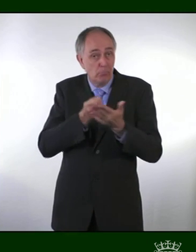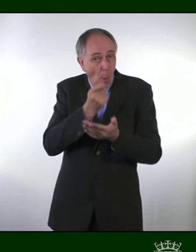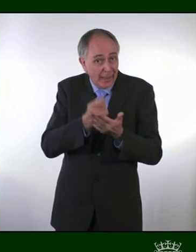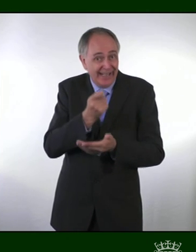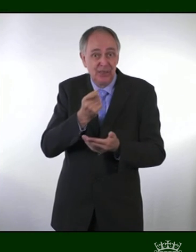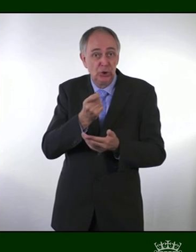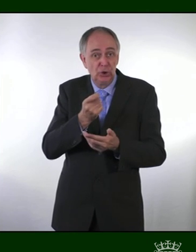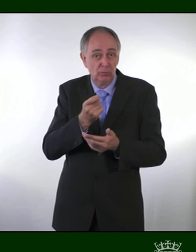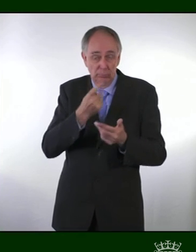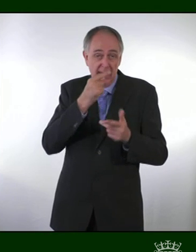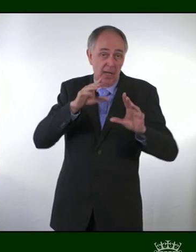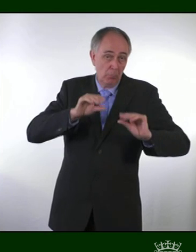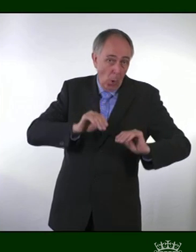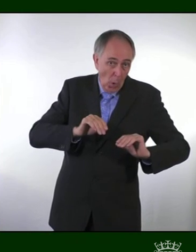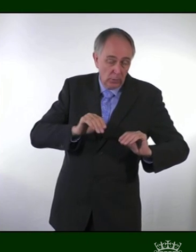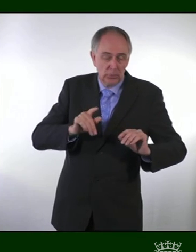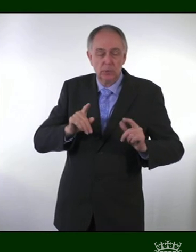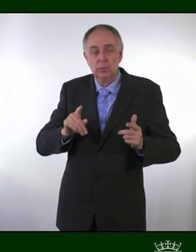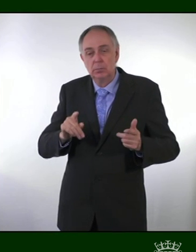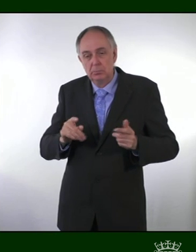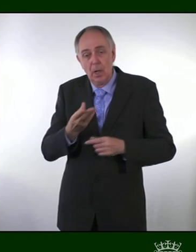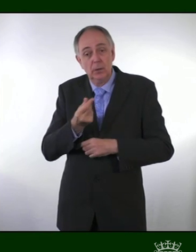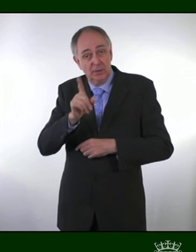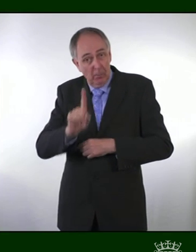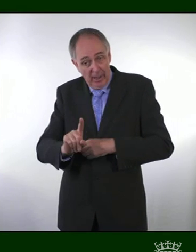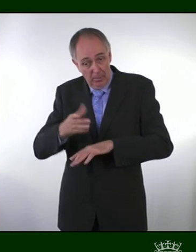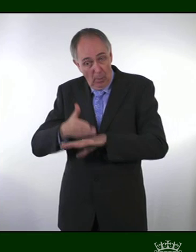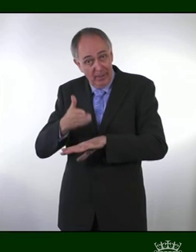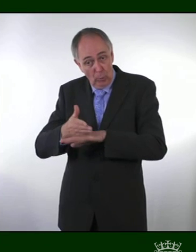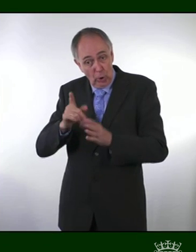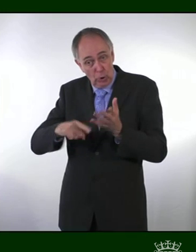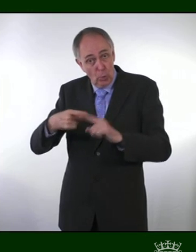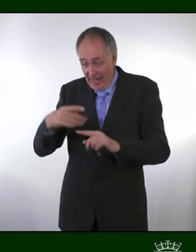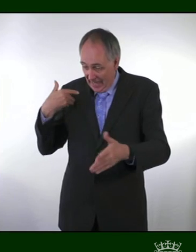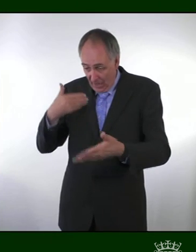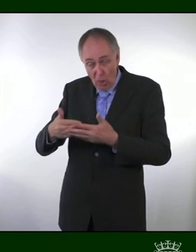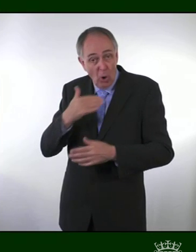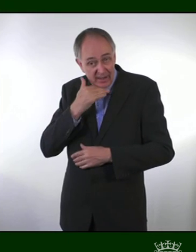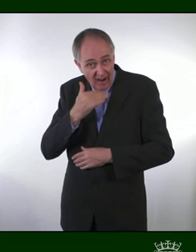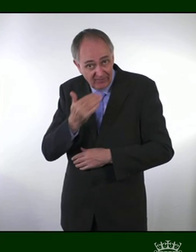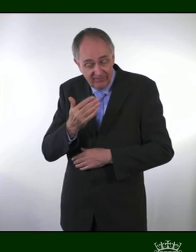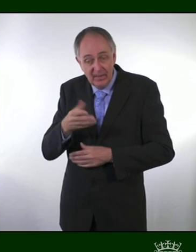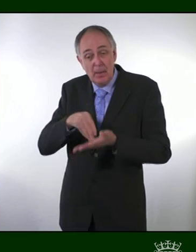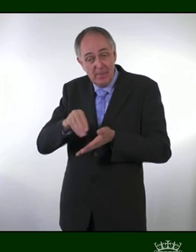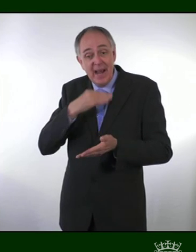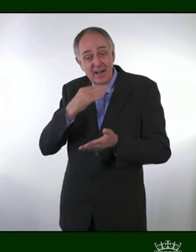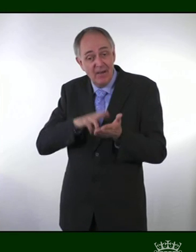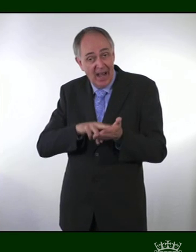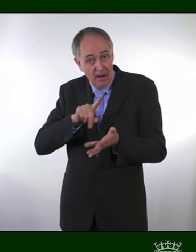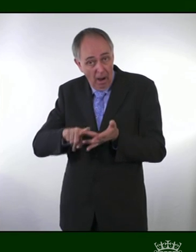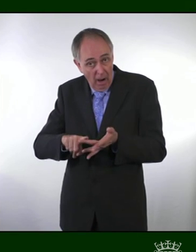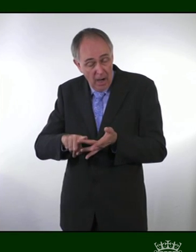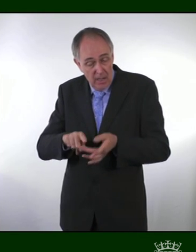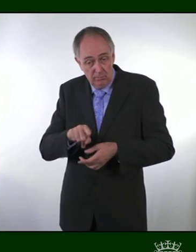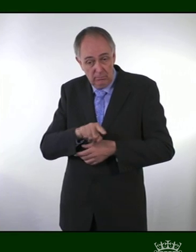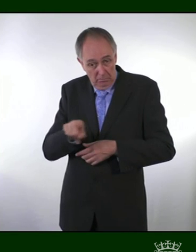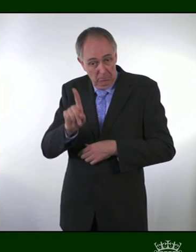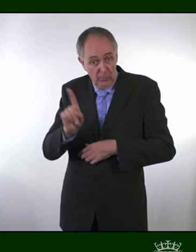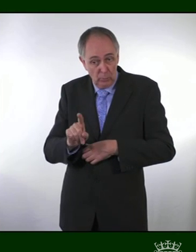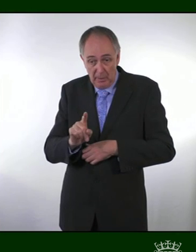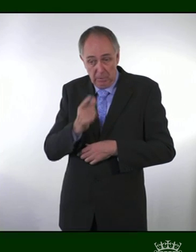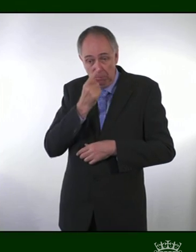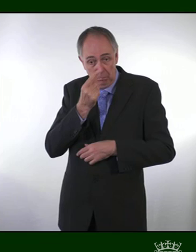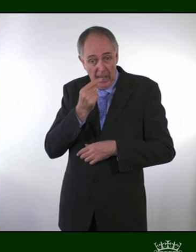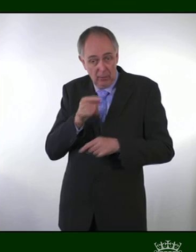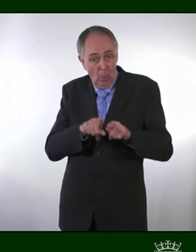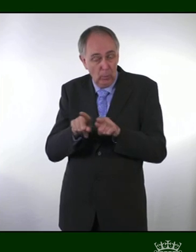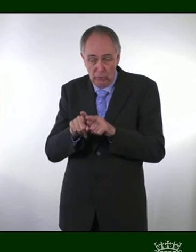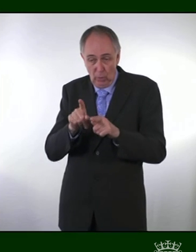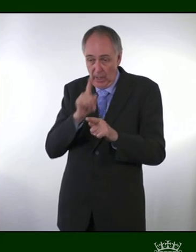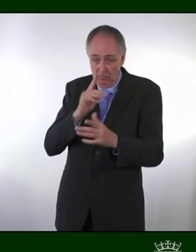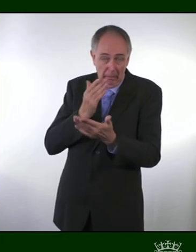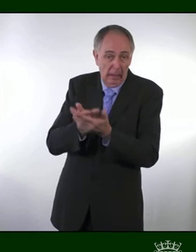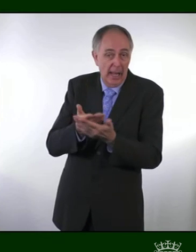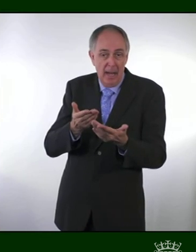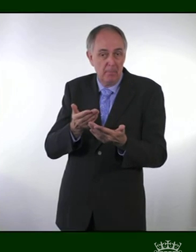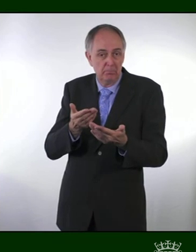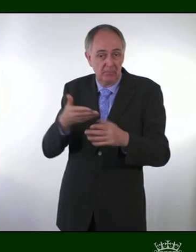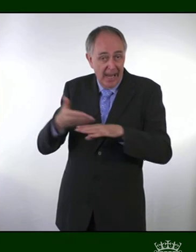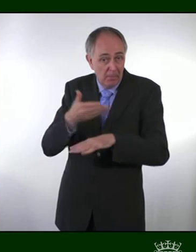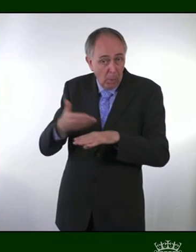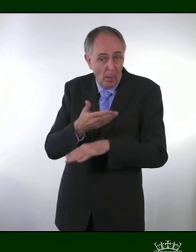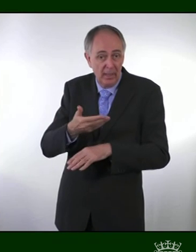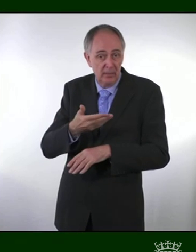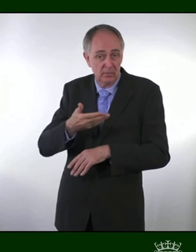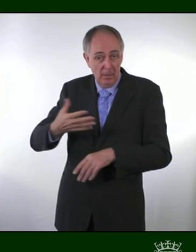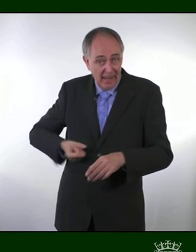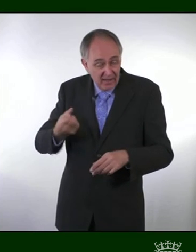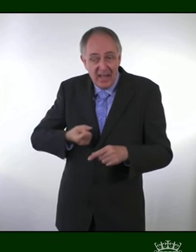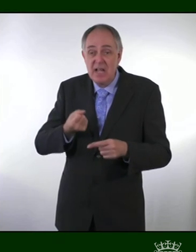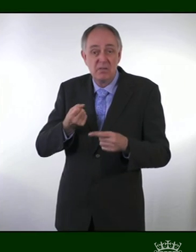When an individual has been working for long enough in the UK and enough national insurance contributions have been made, they may also be entitled to employment and support allowance.